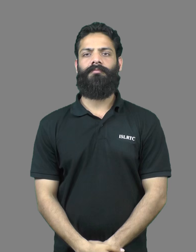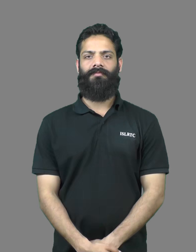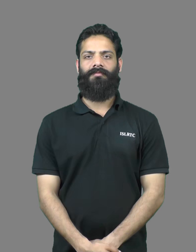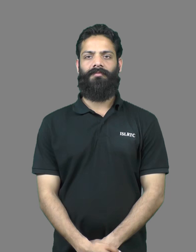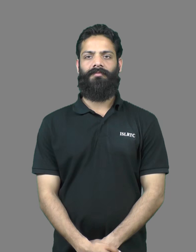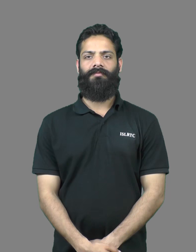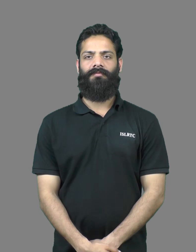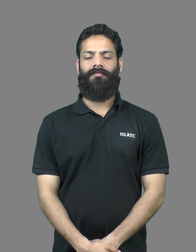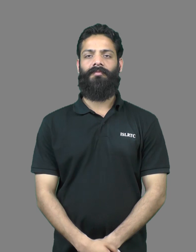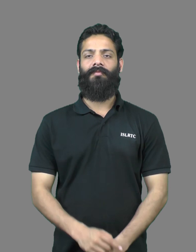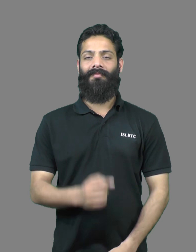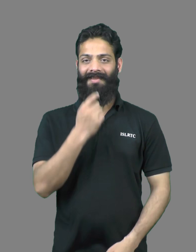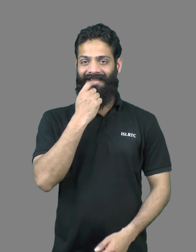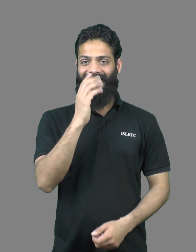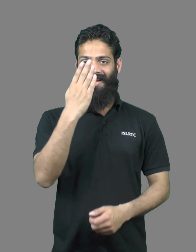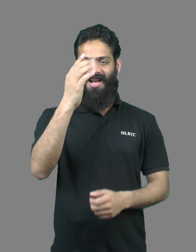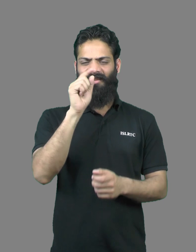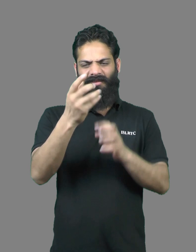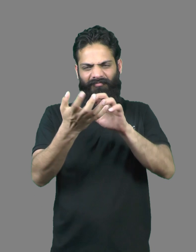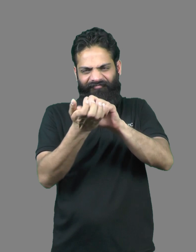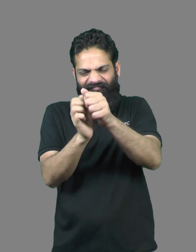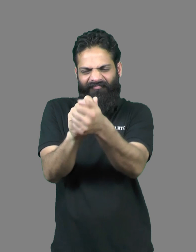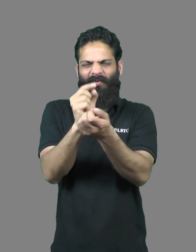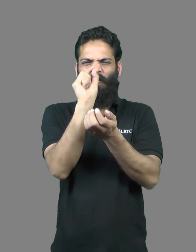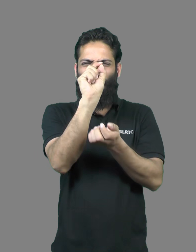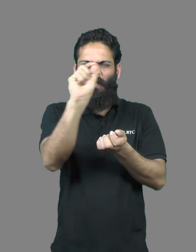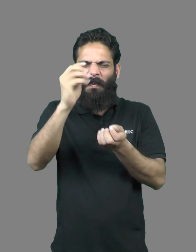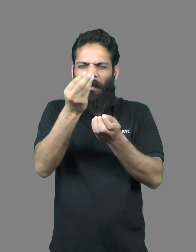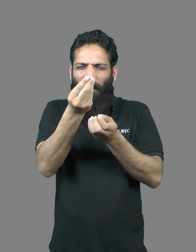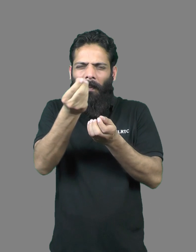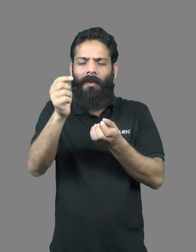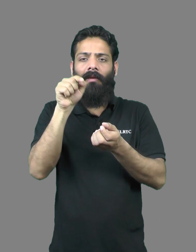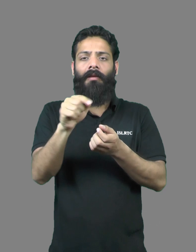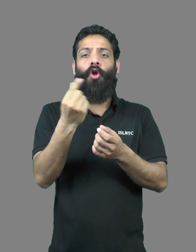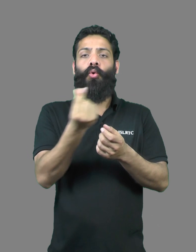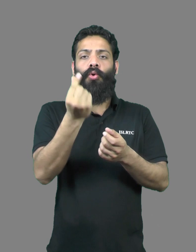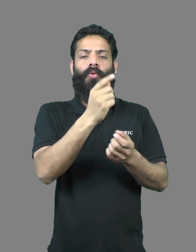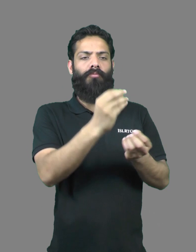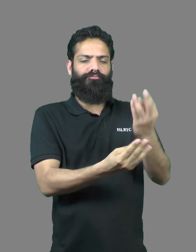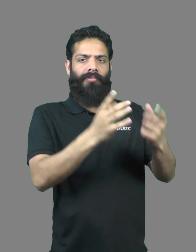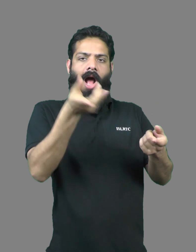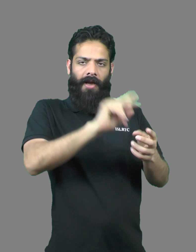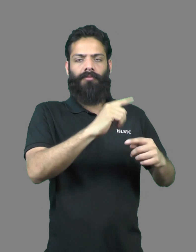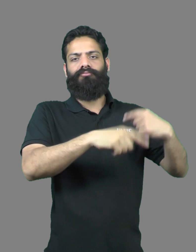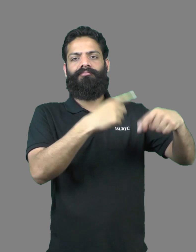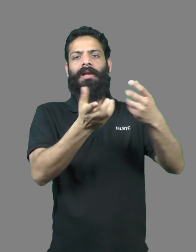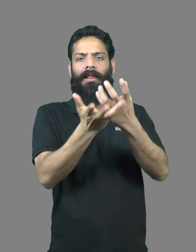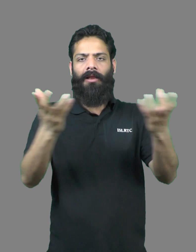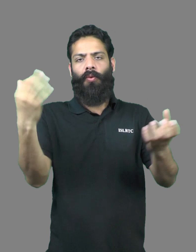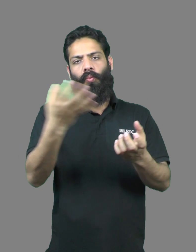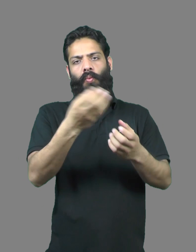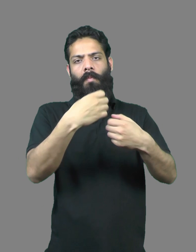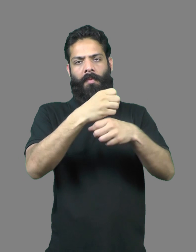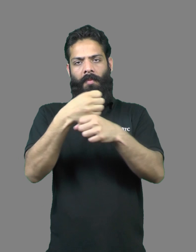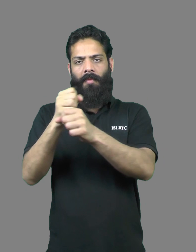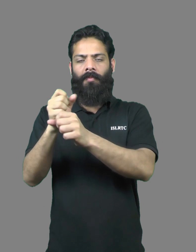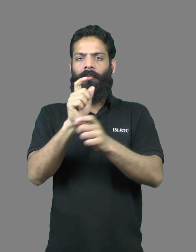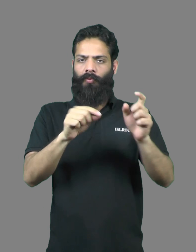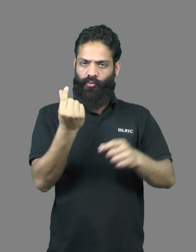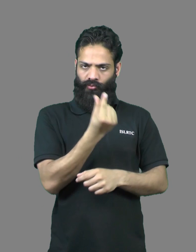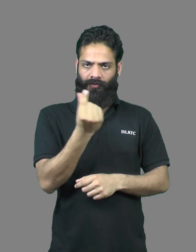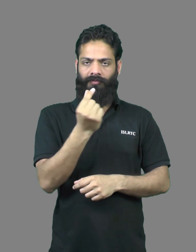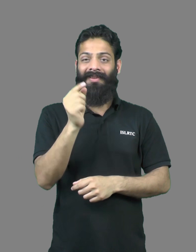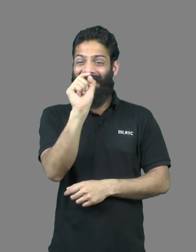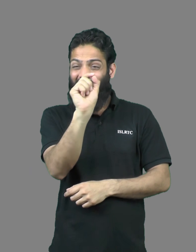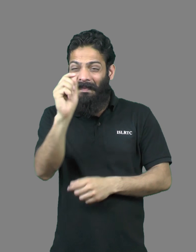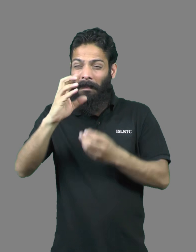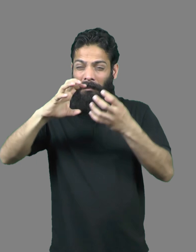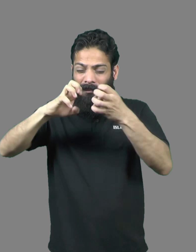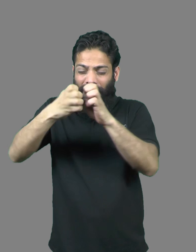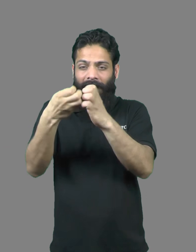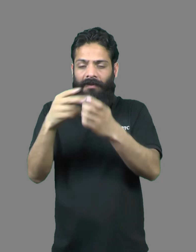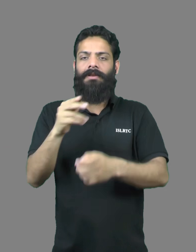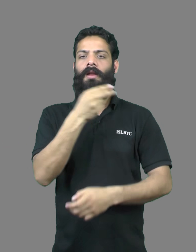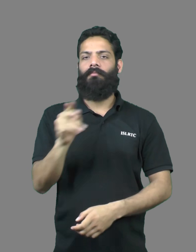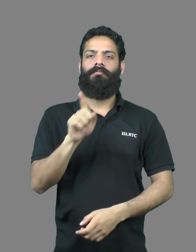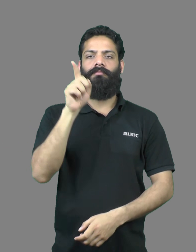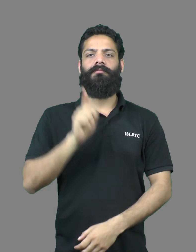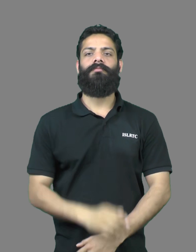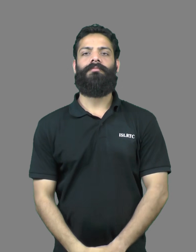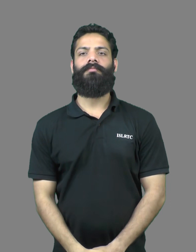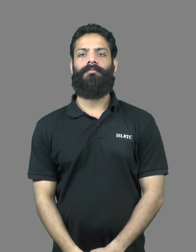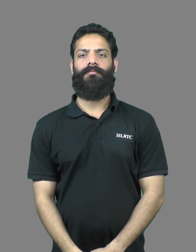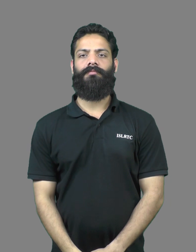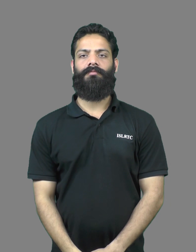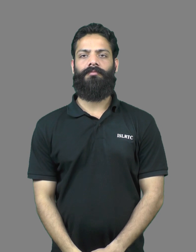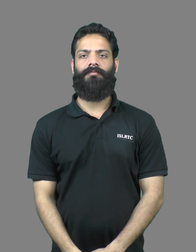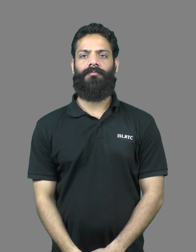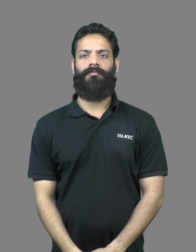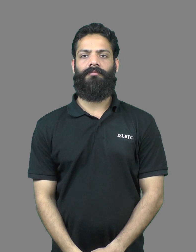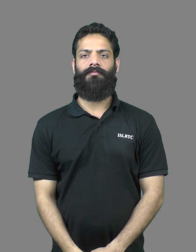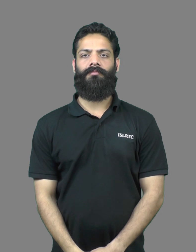Cullet